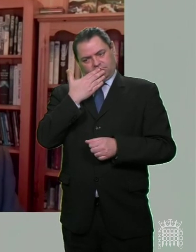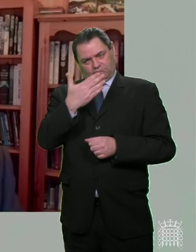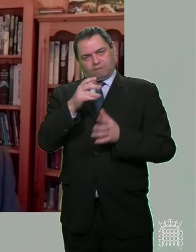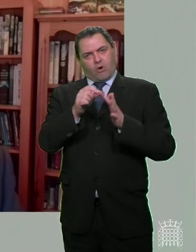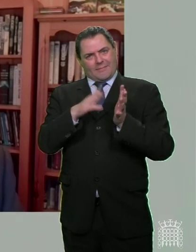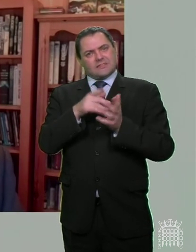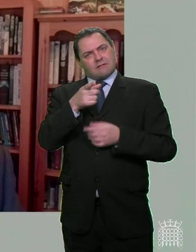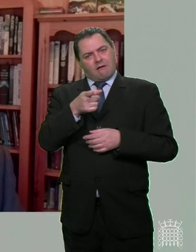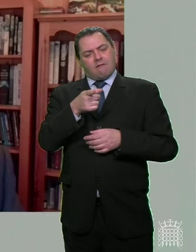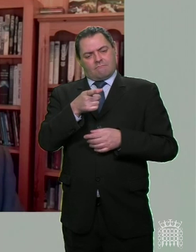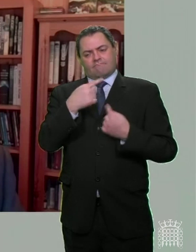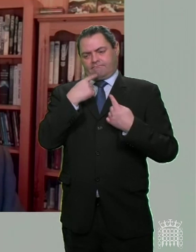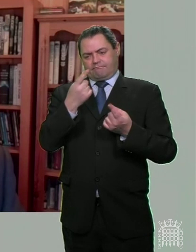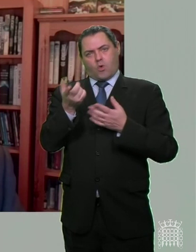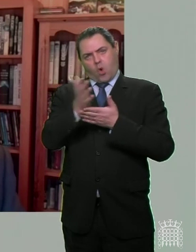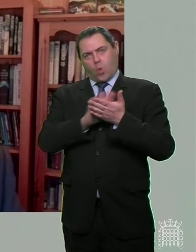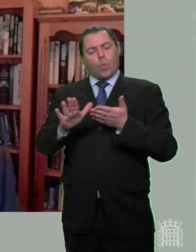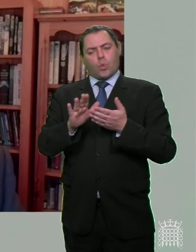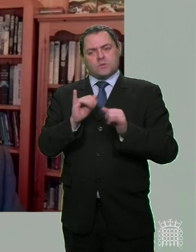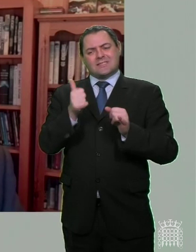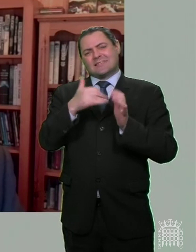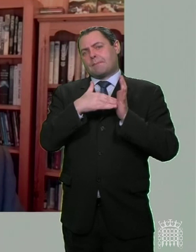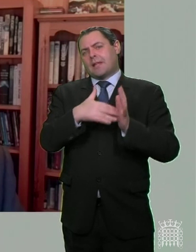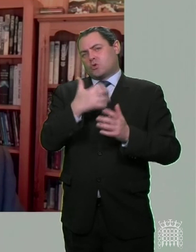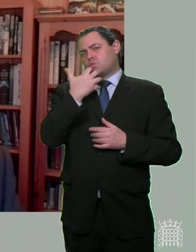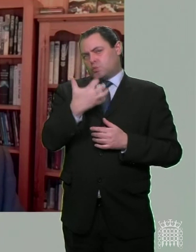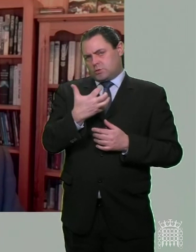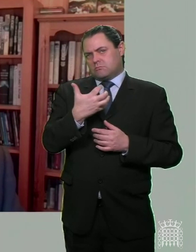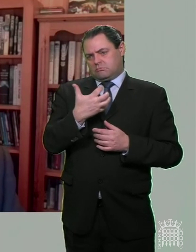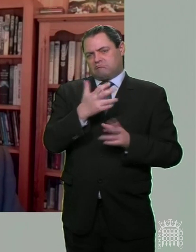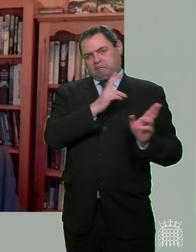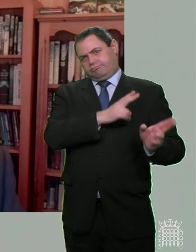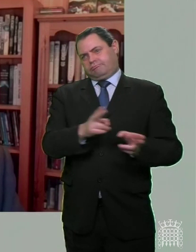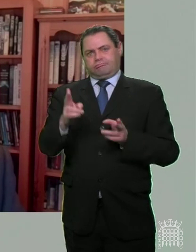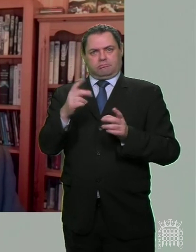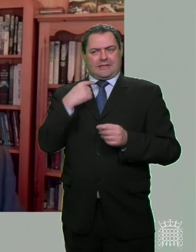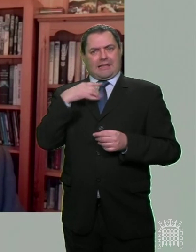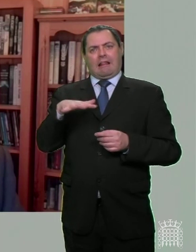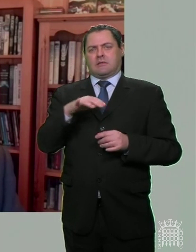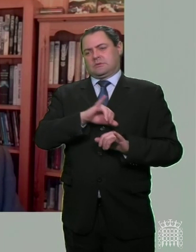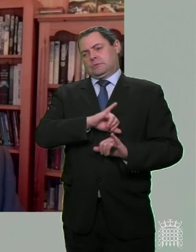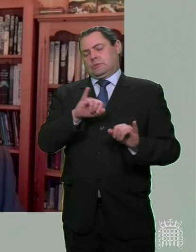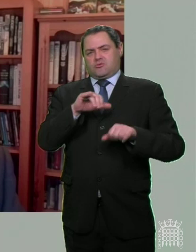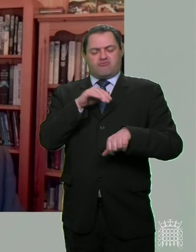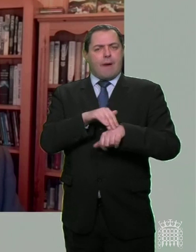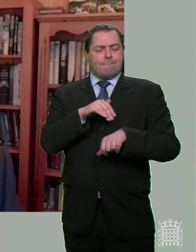We all remember the 6 million Jews who lost their lives and those terrible crimes against humanity.